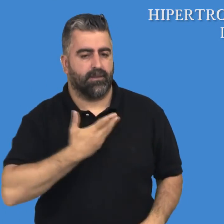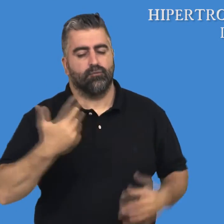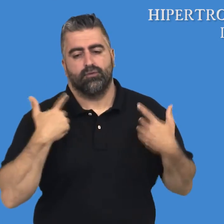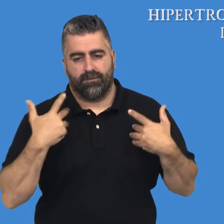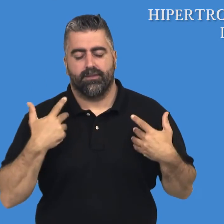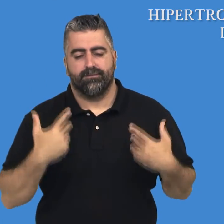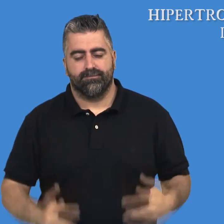sufrir